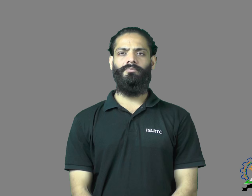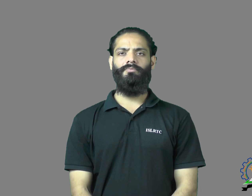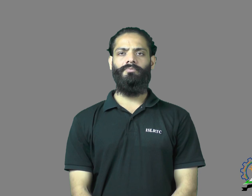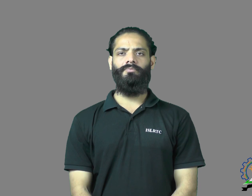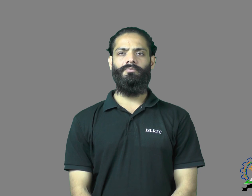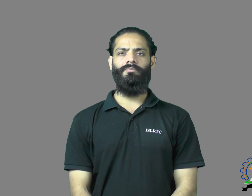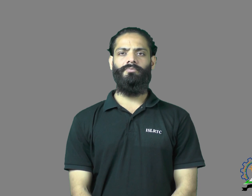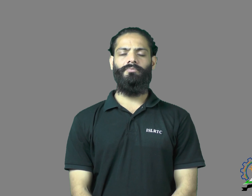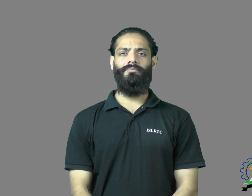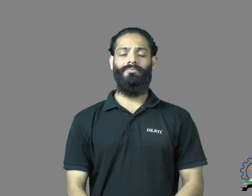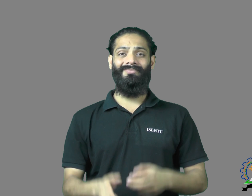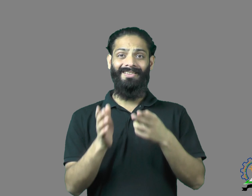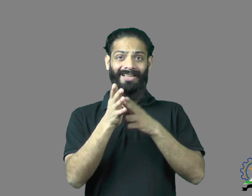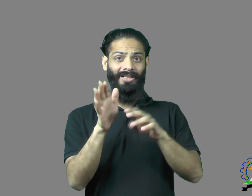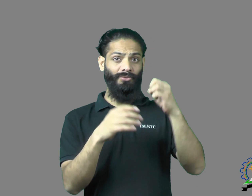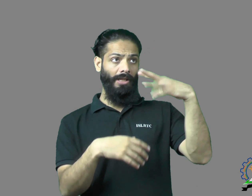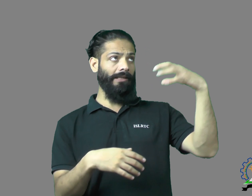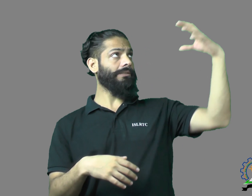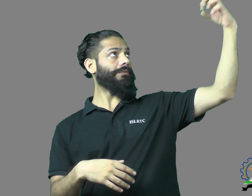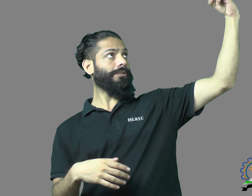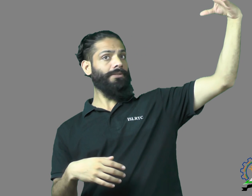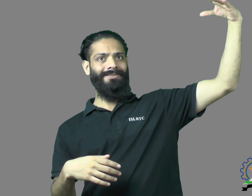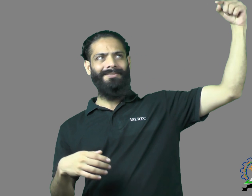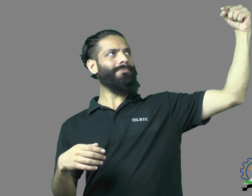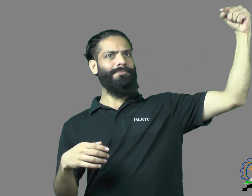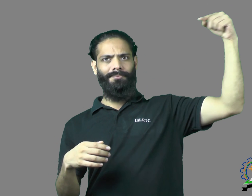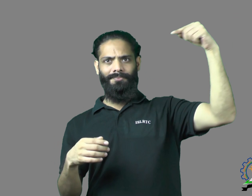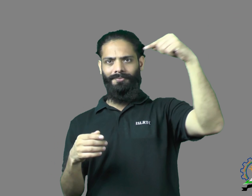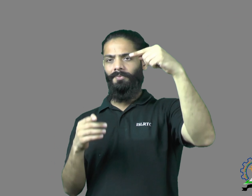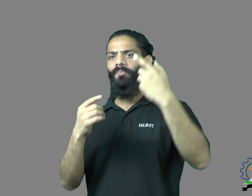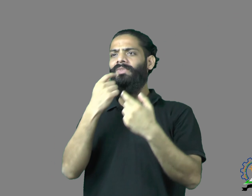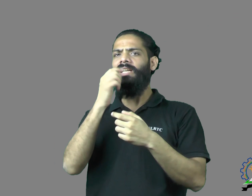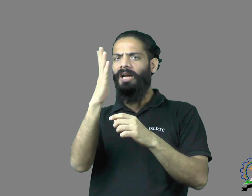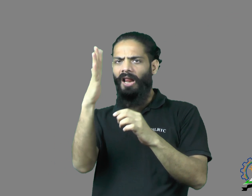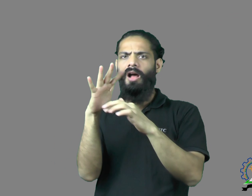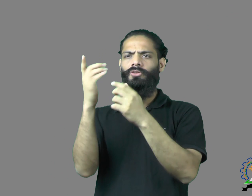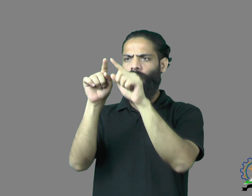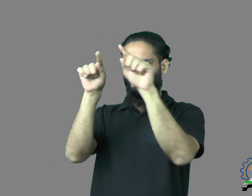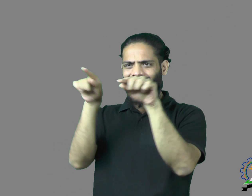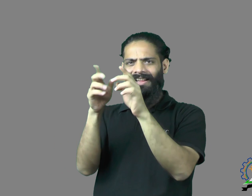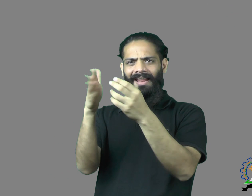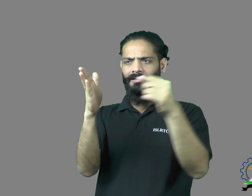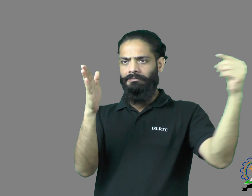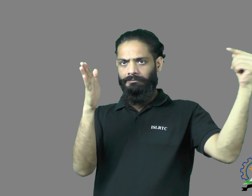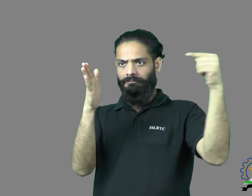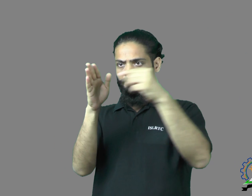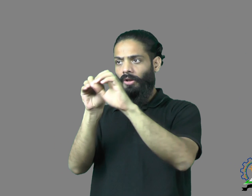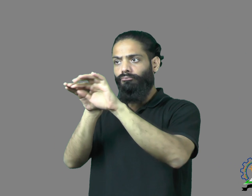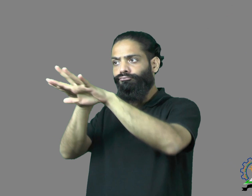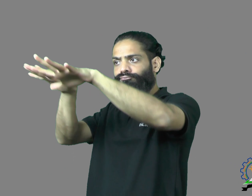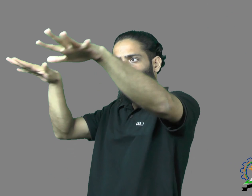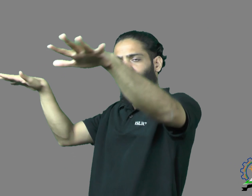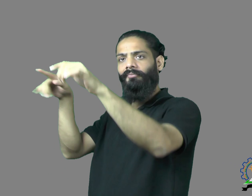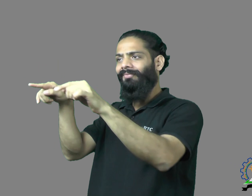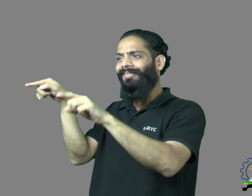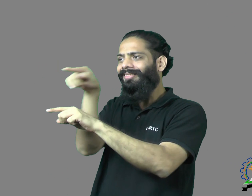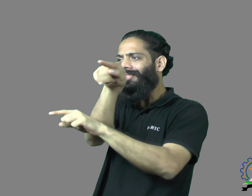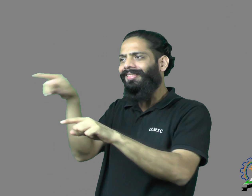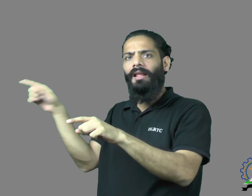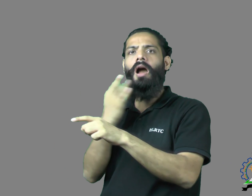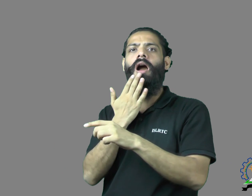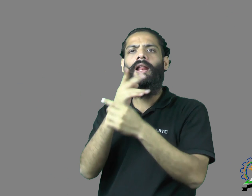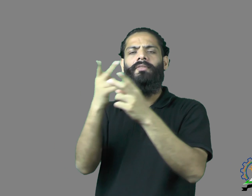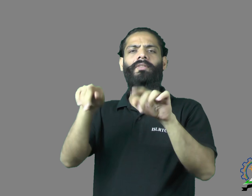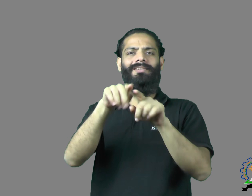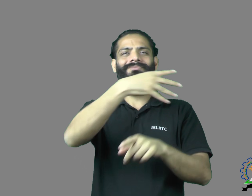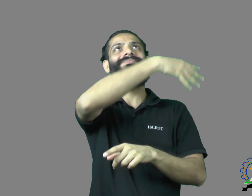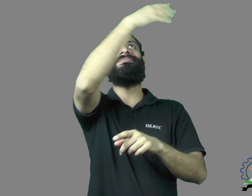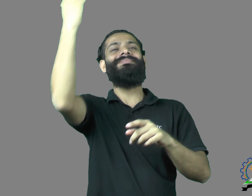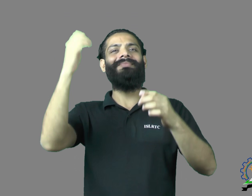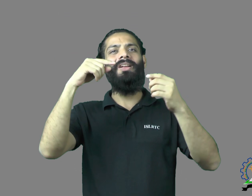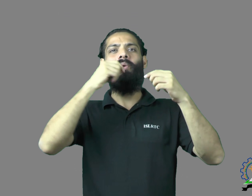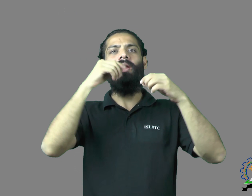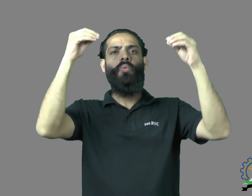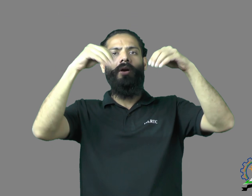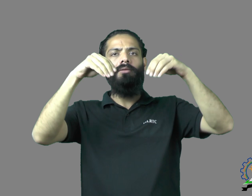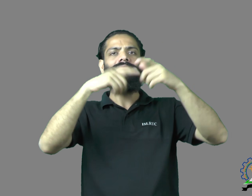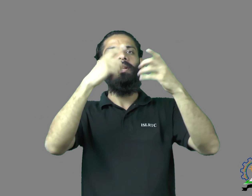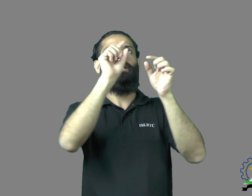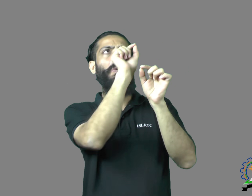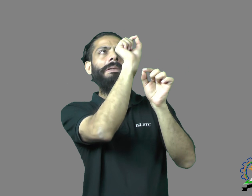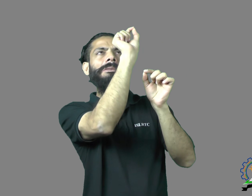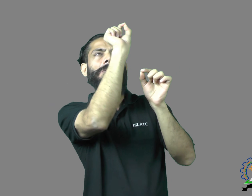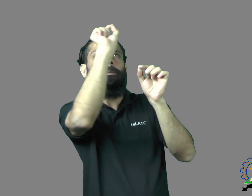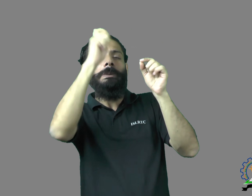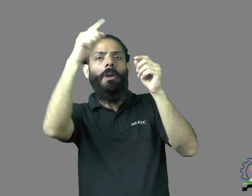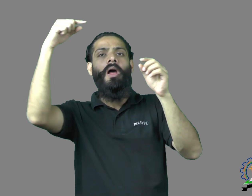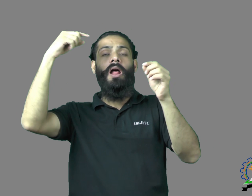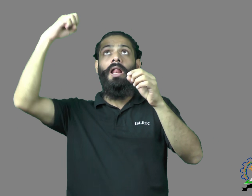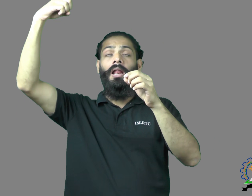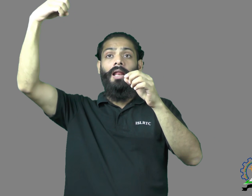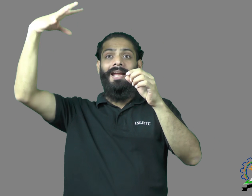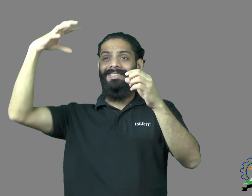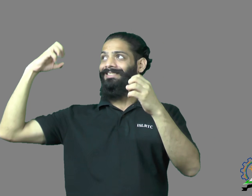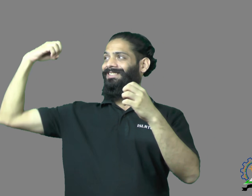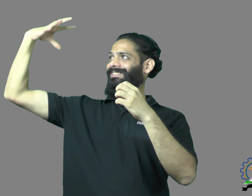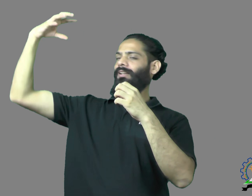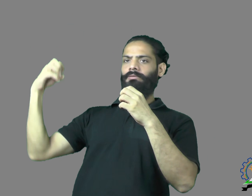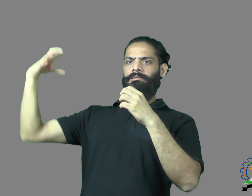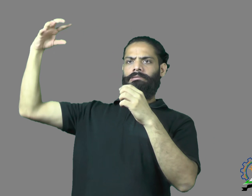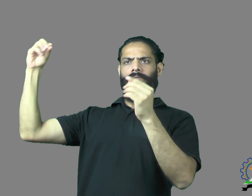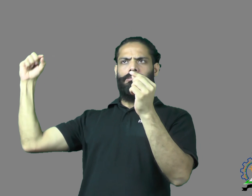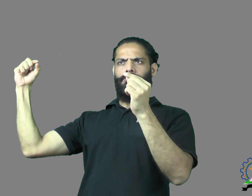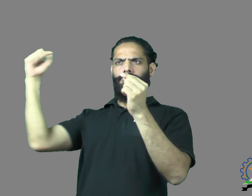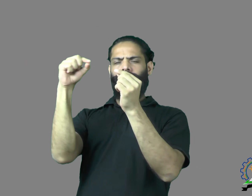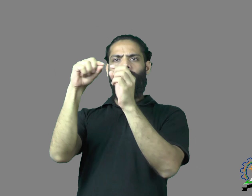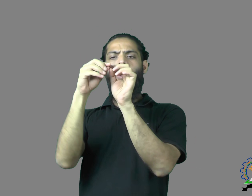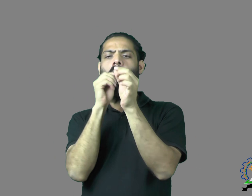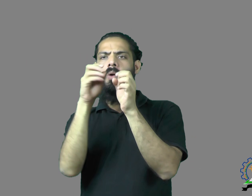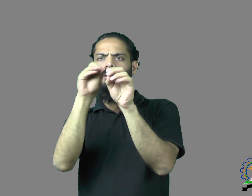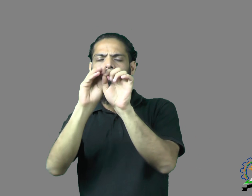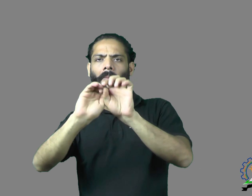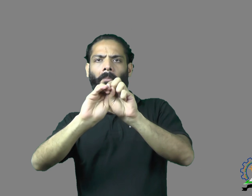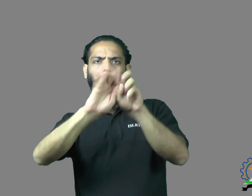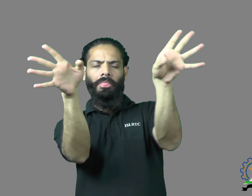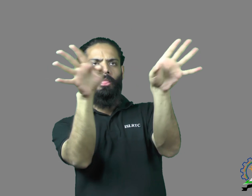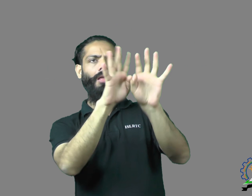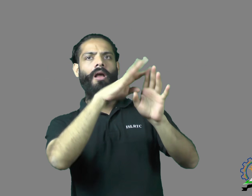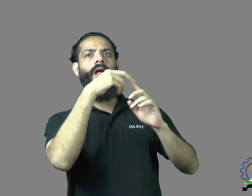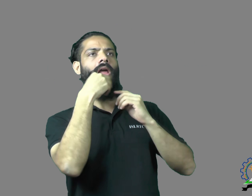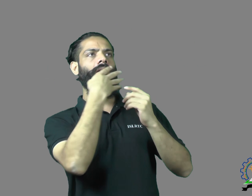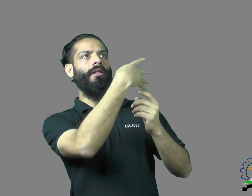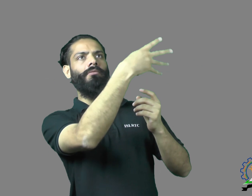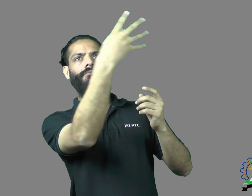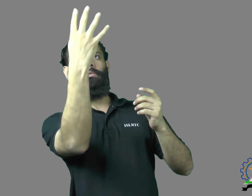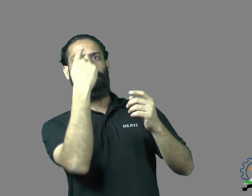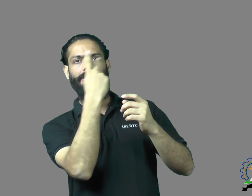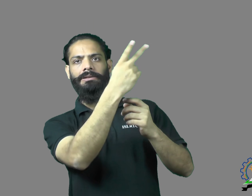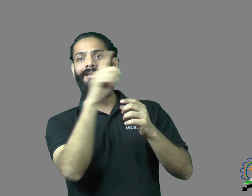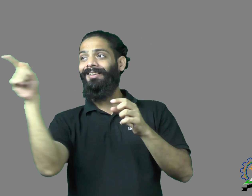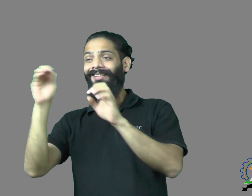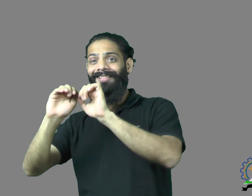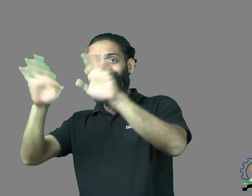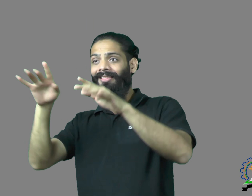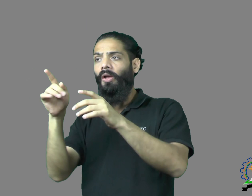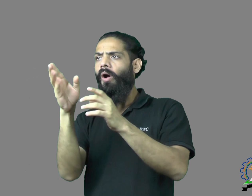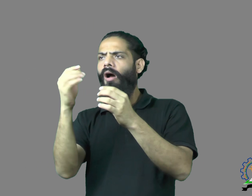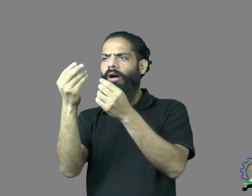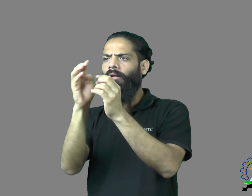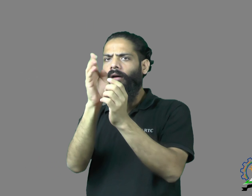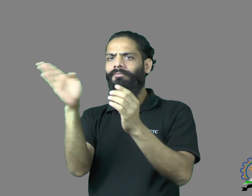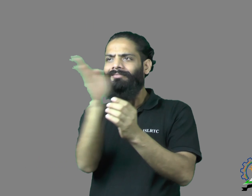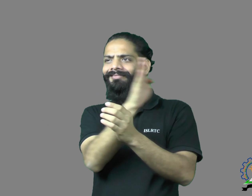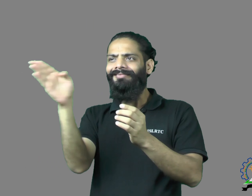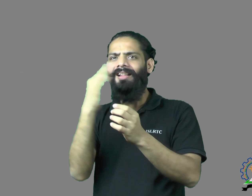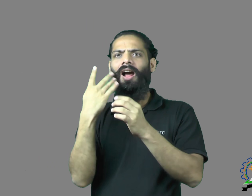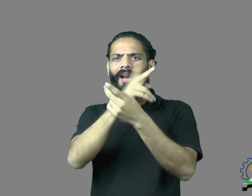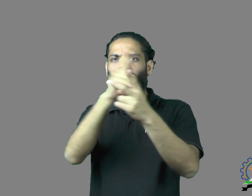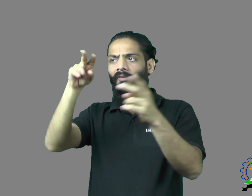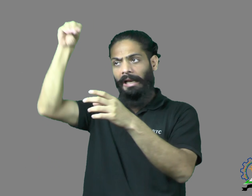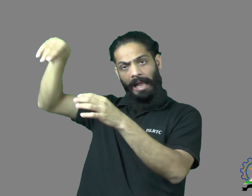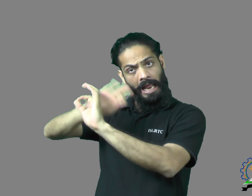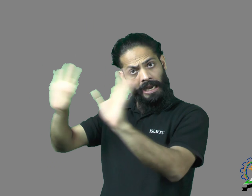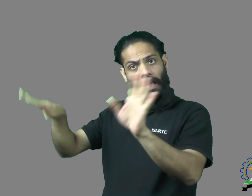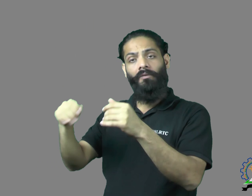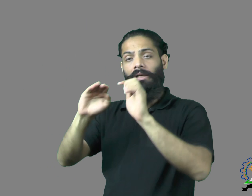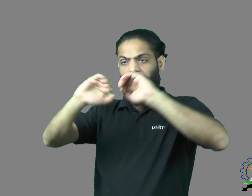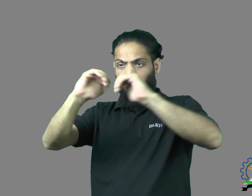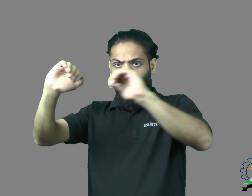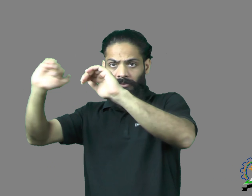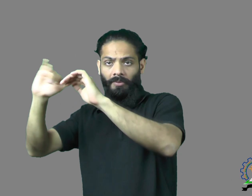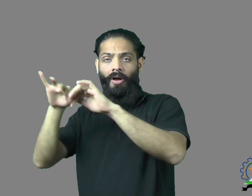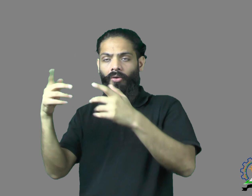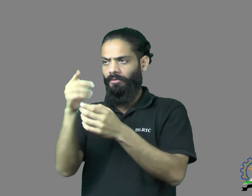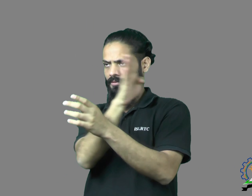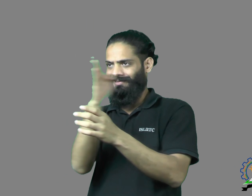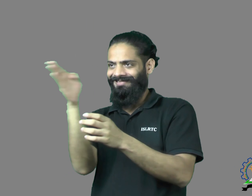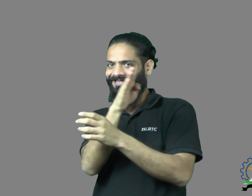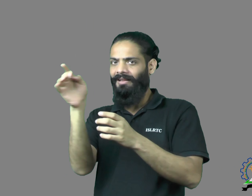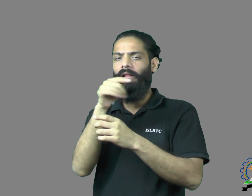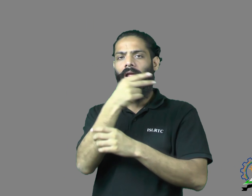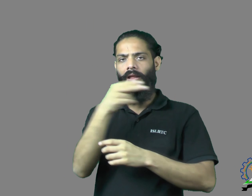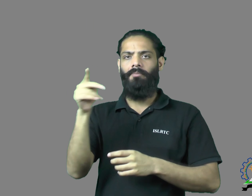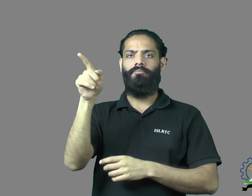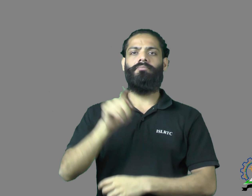Spectrum